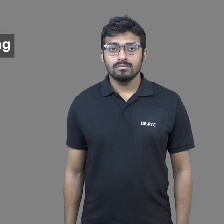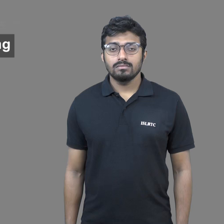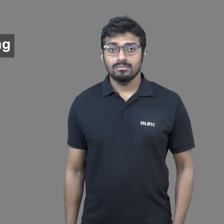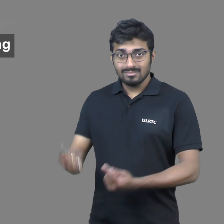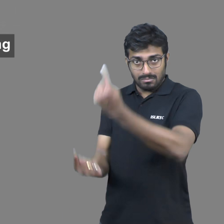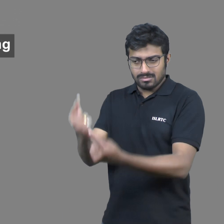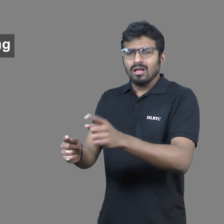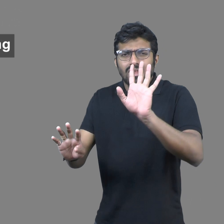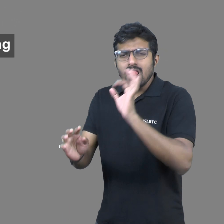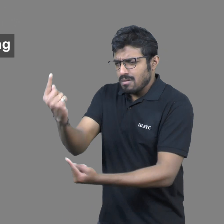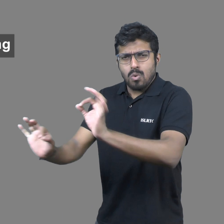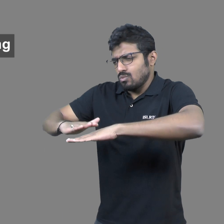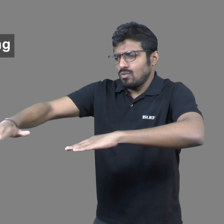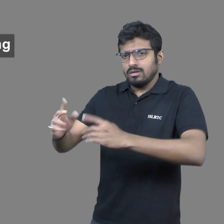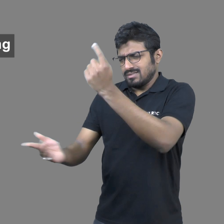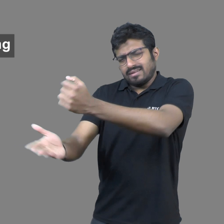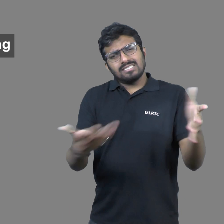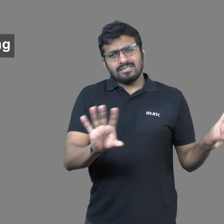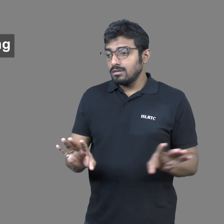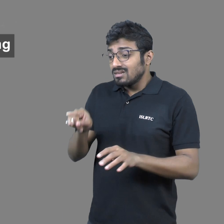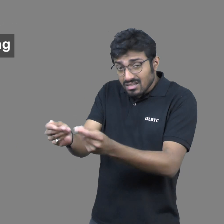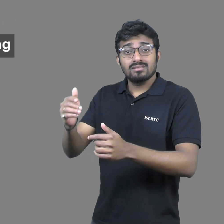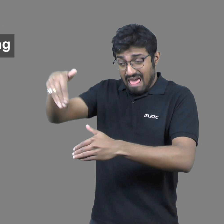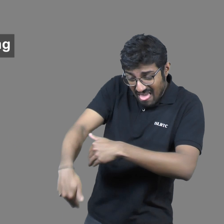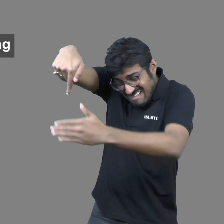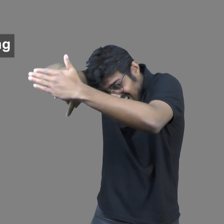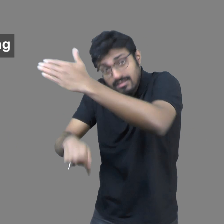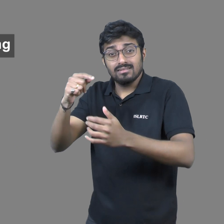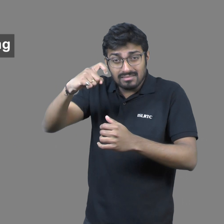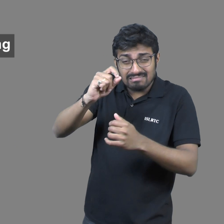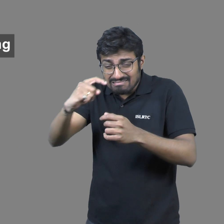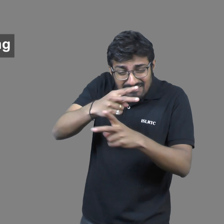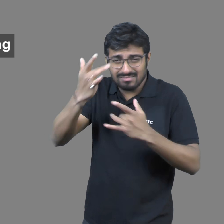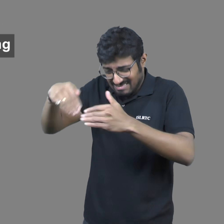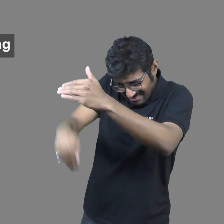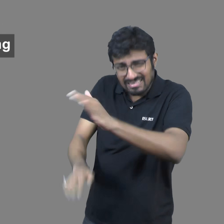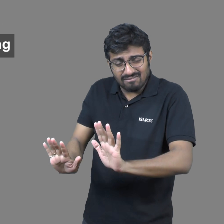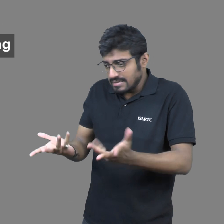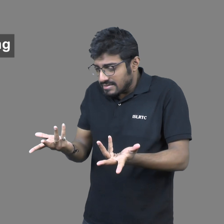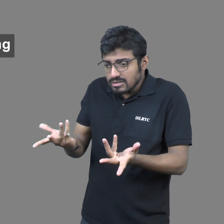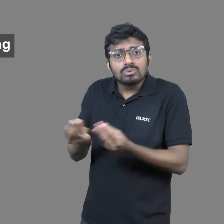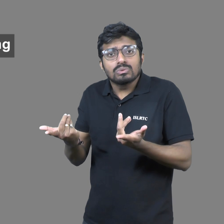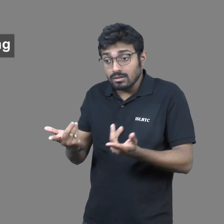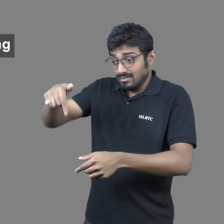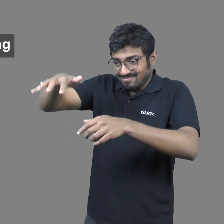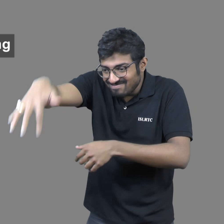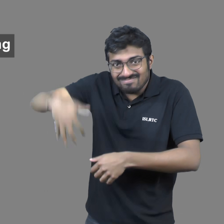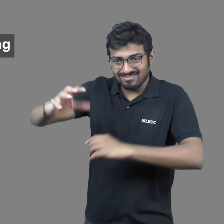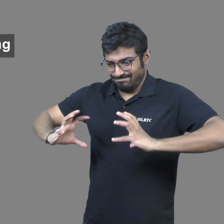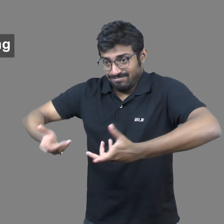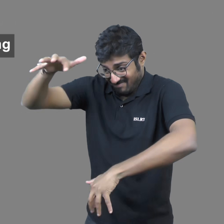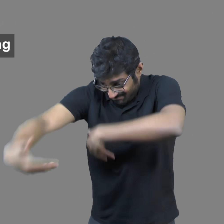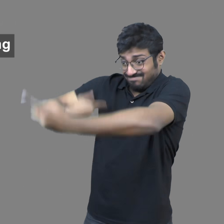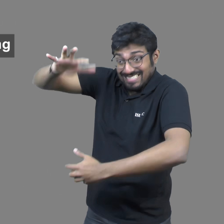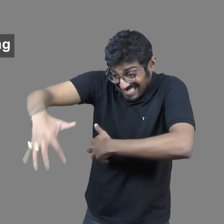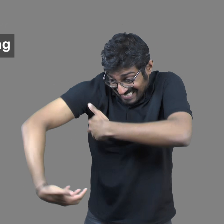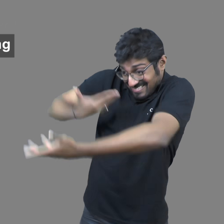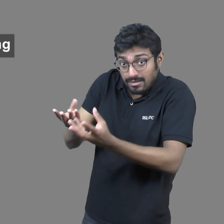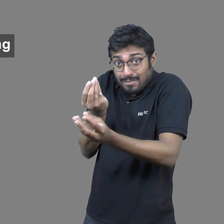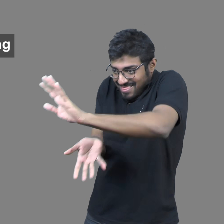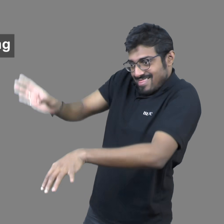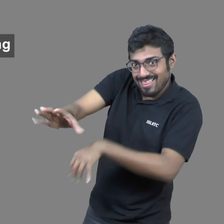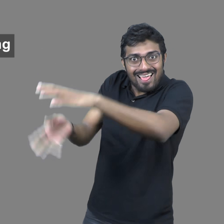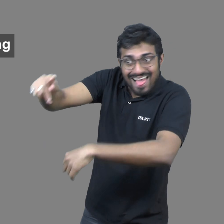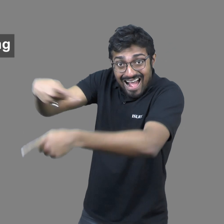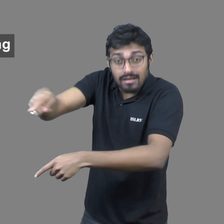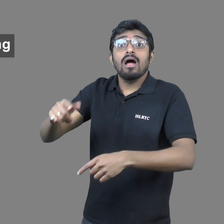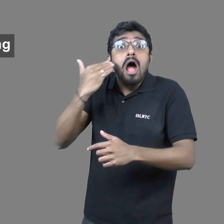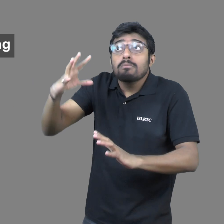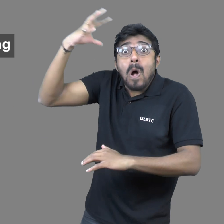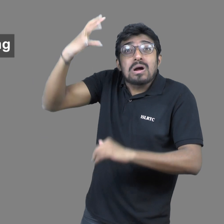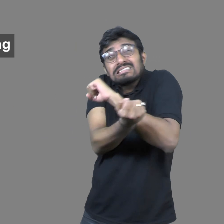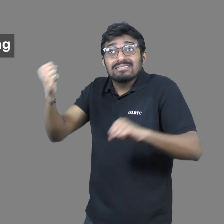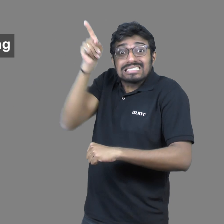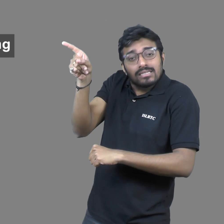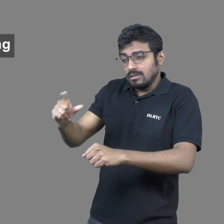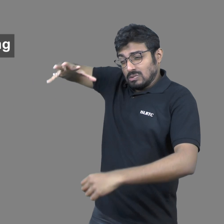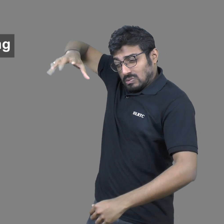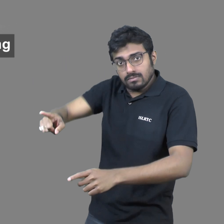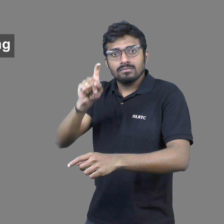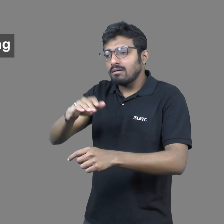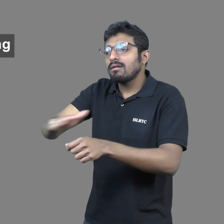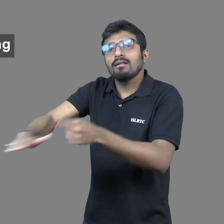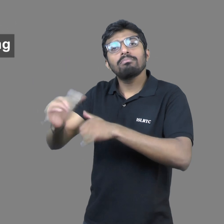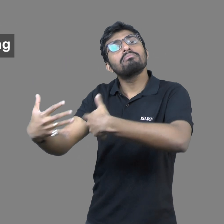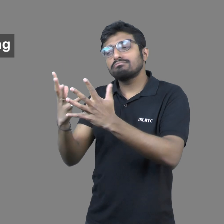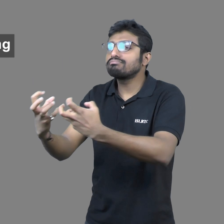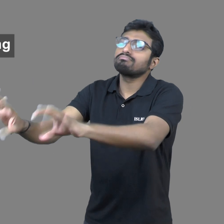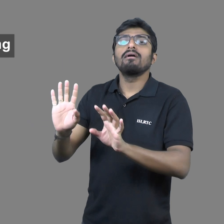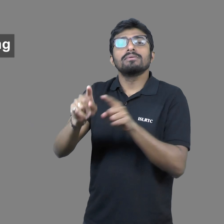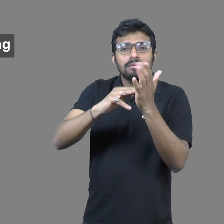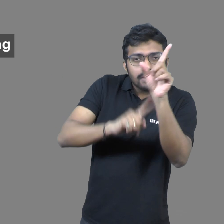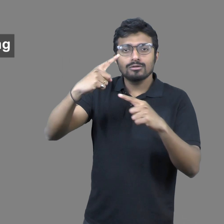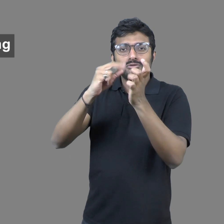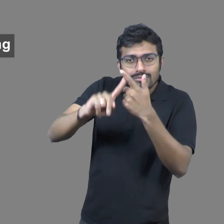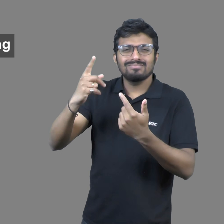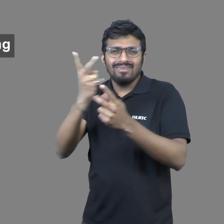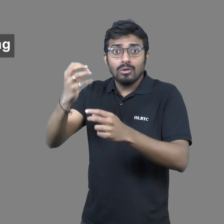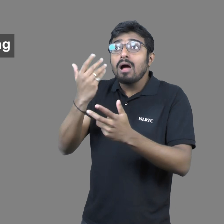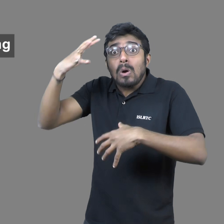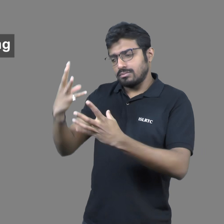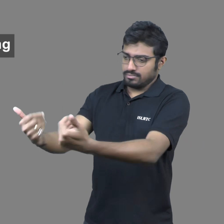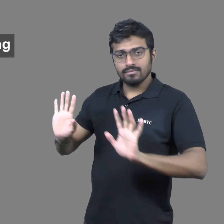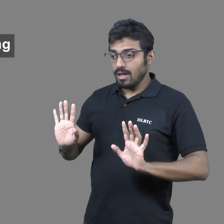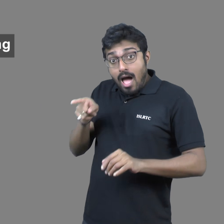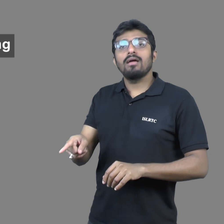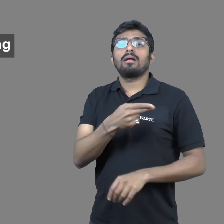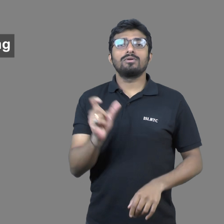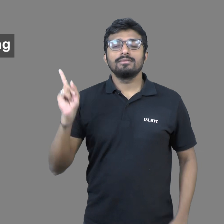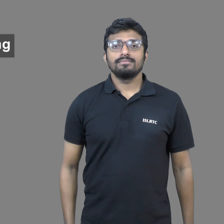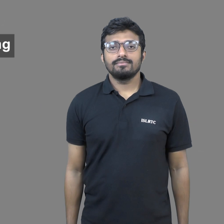Summer Ploughing